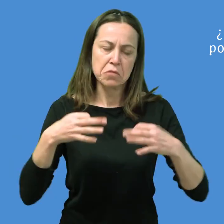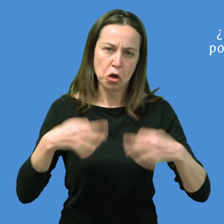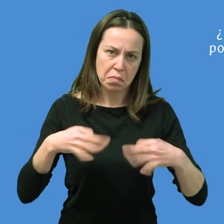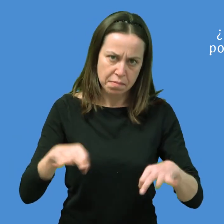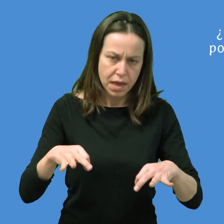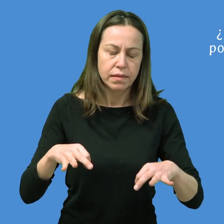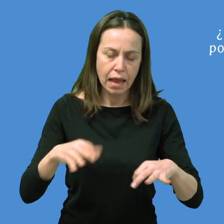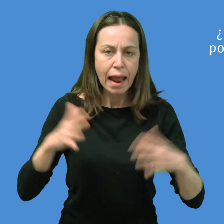normal